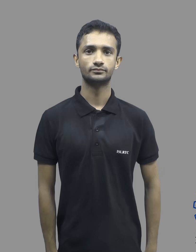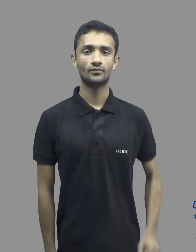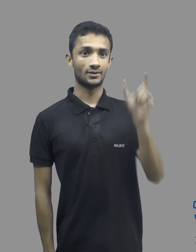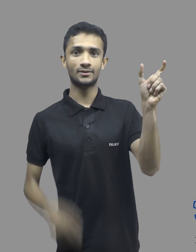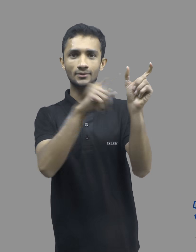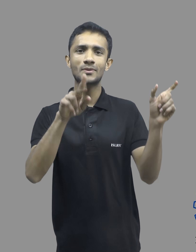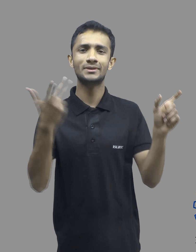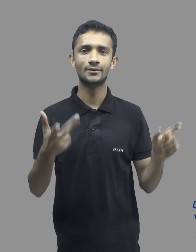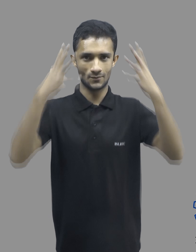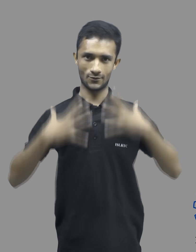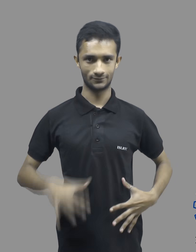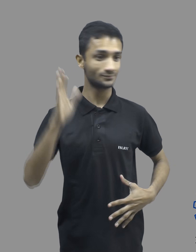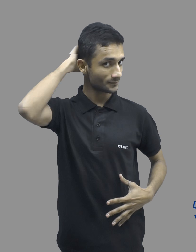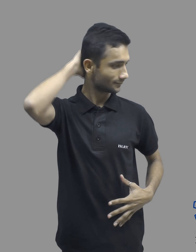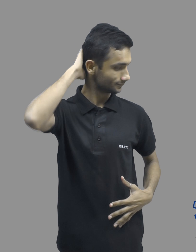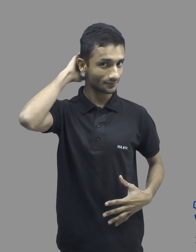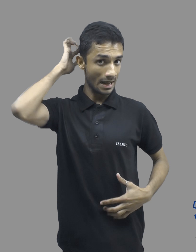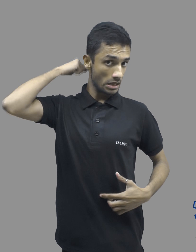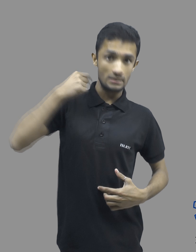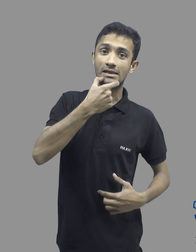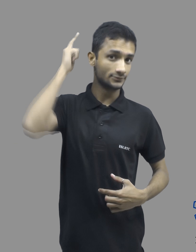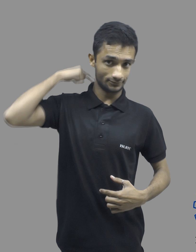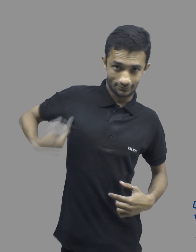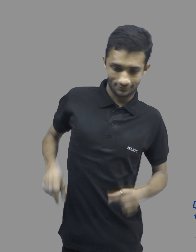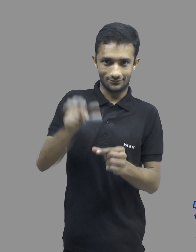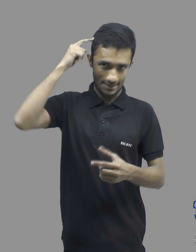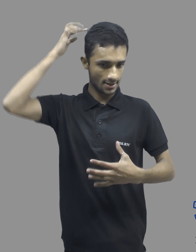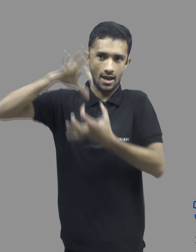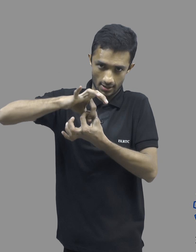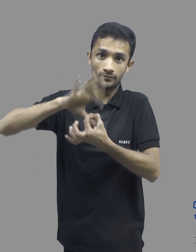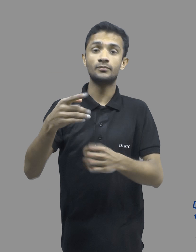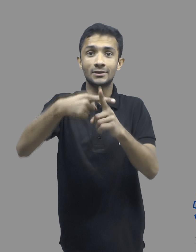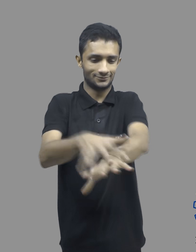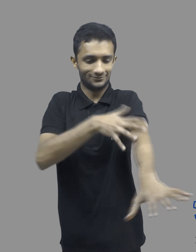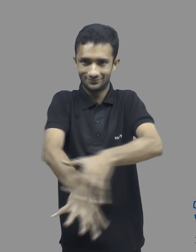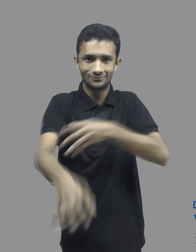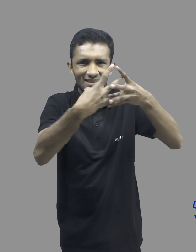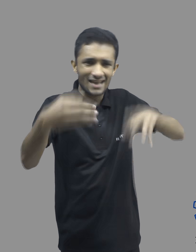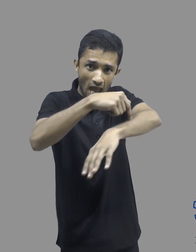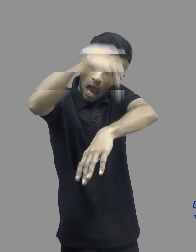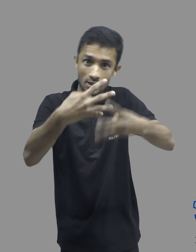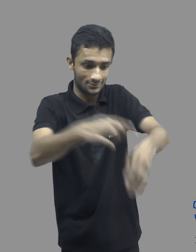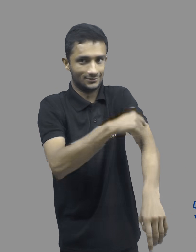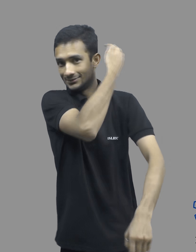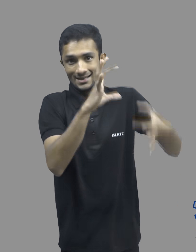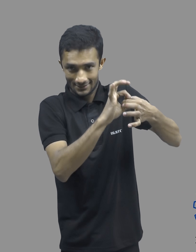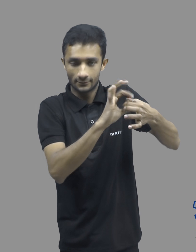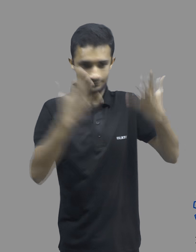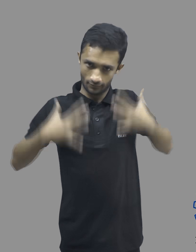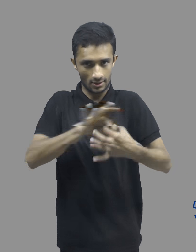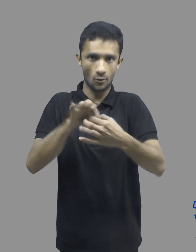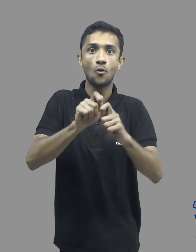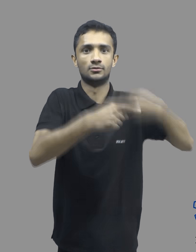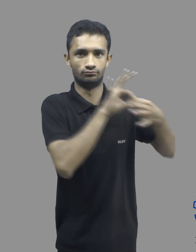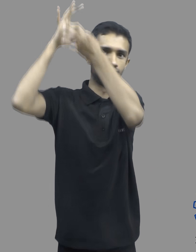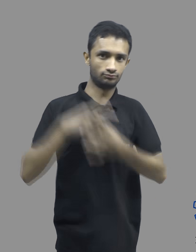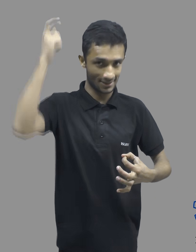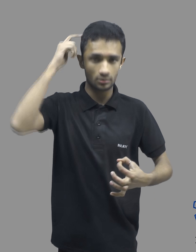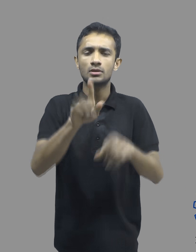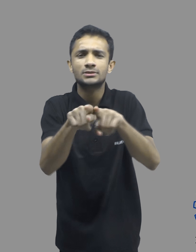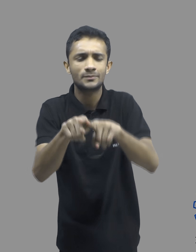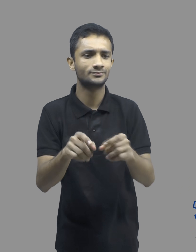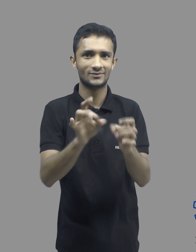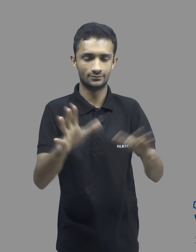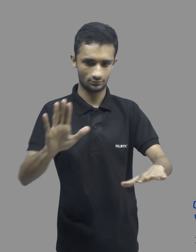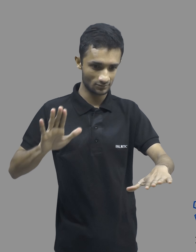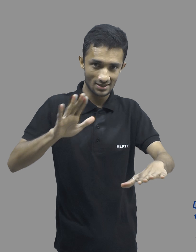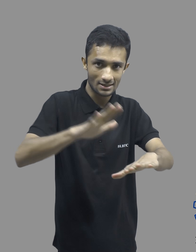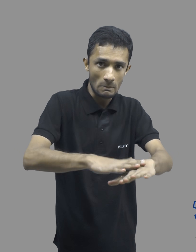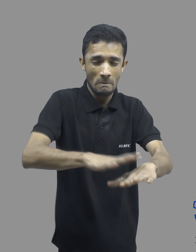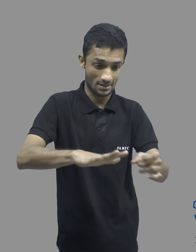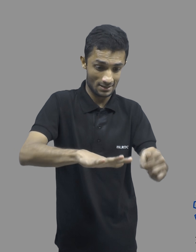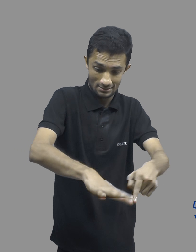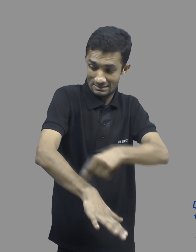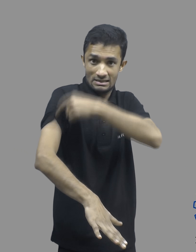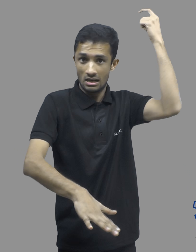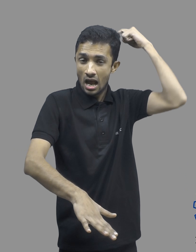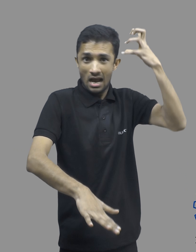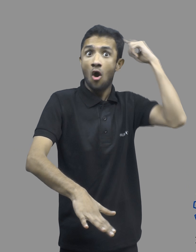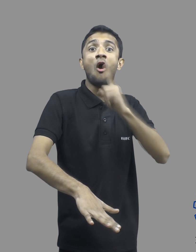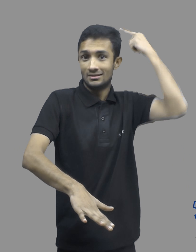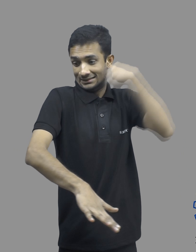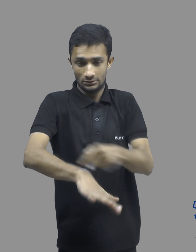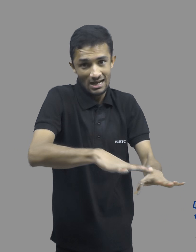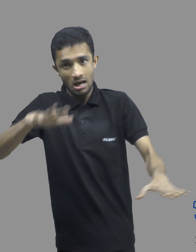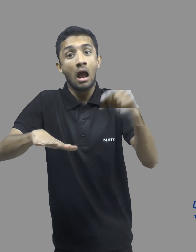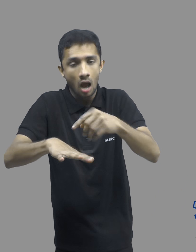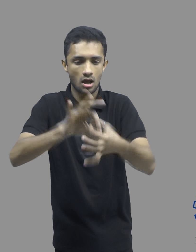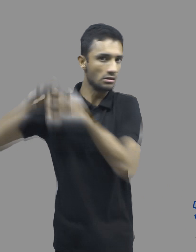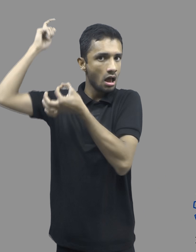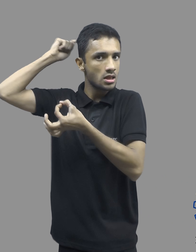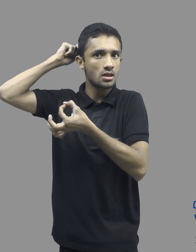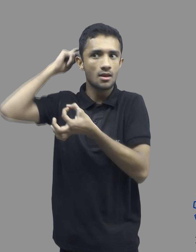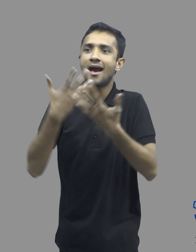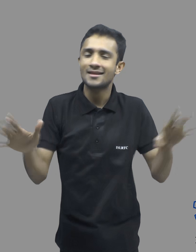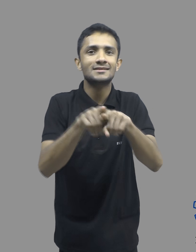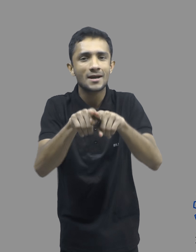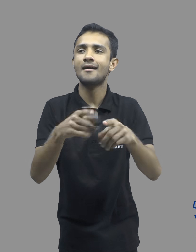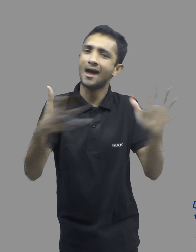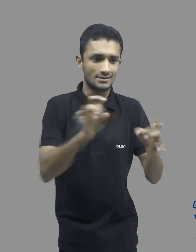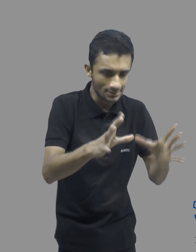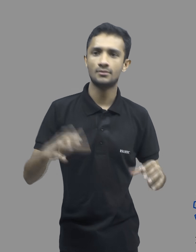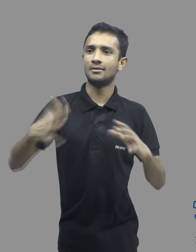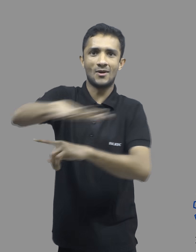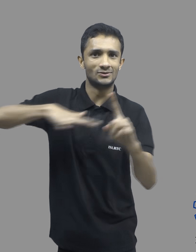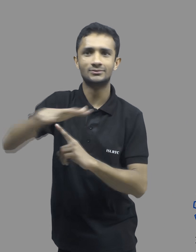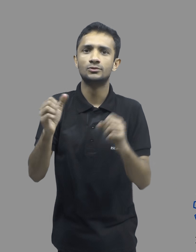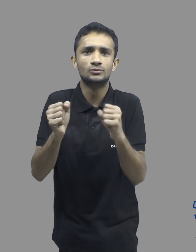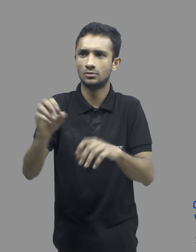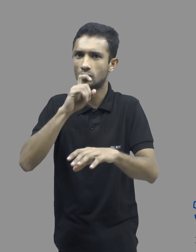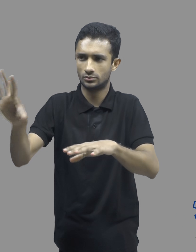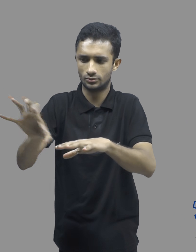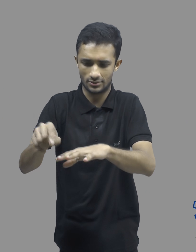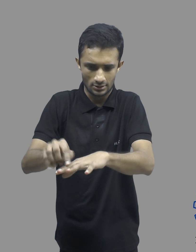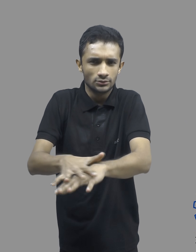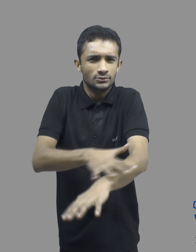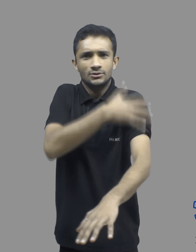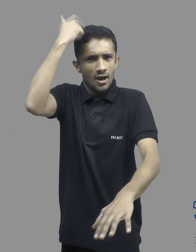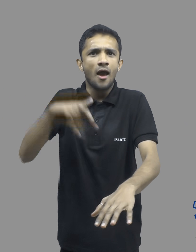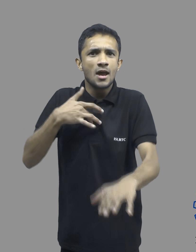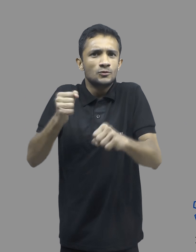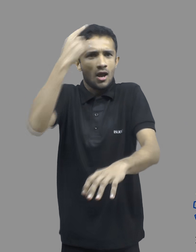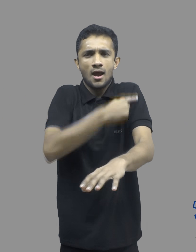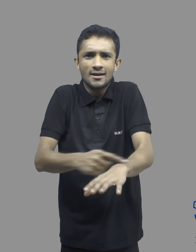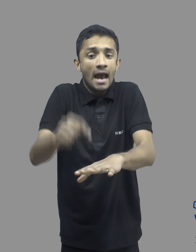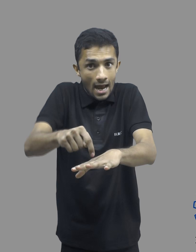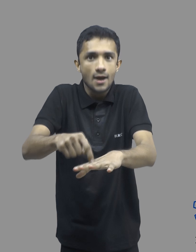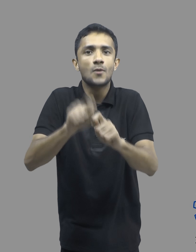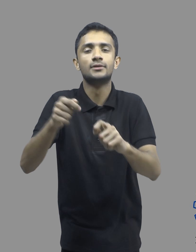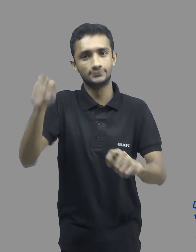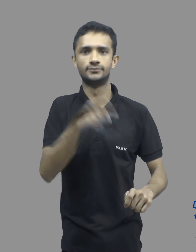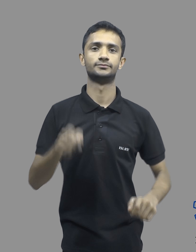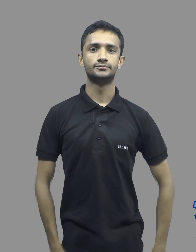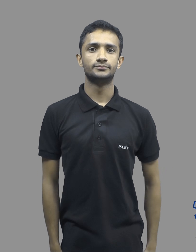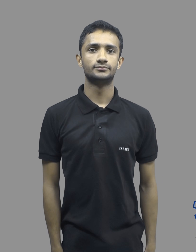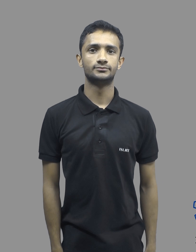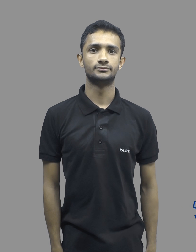Nervous System